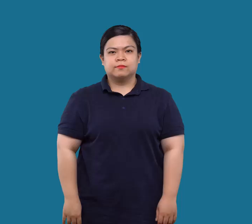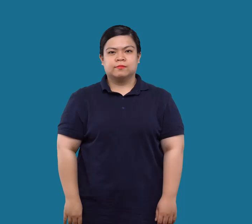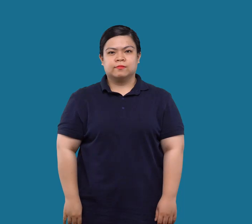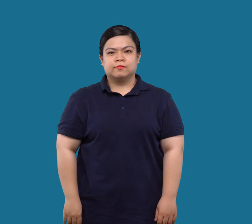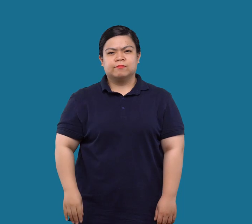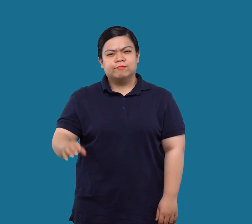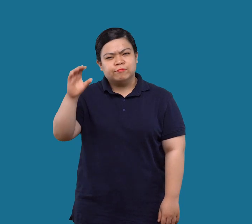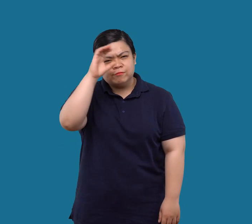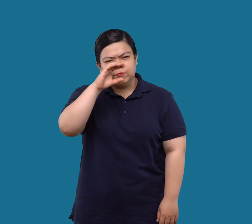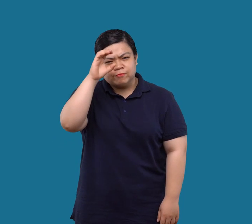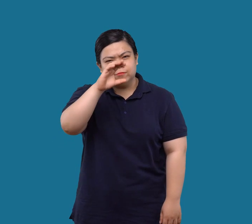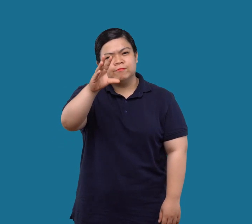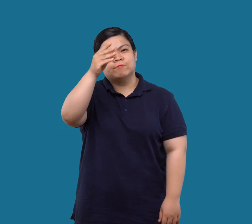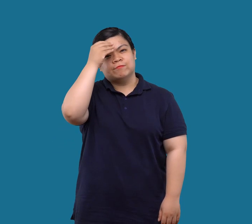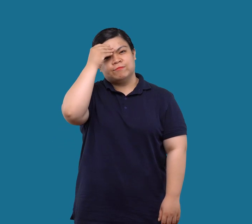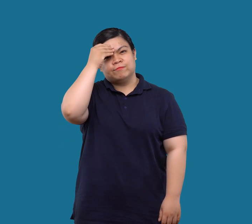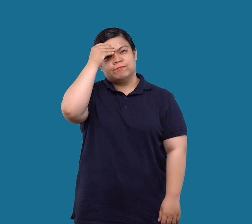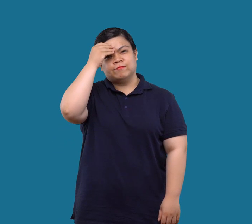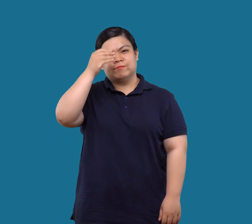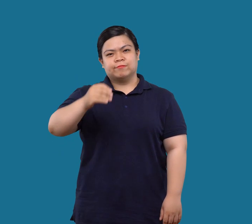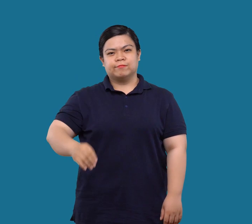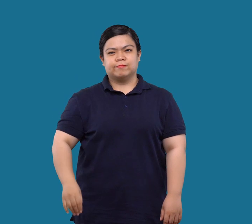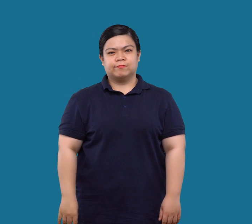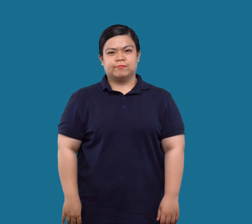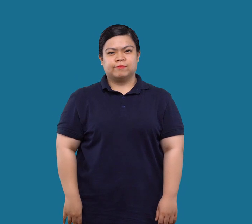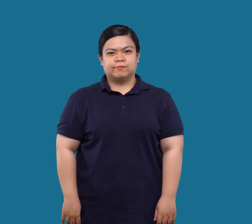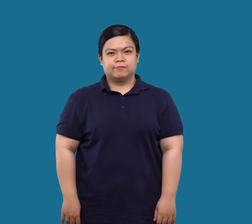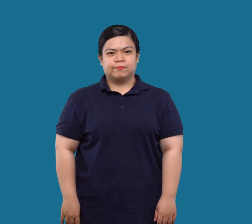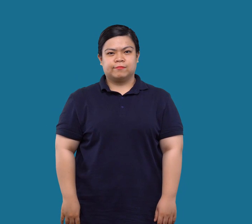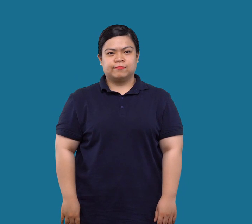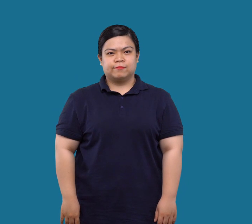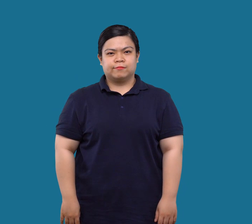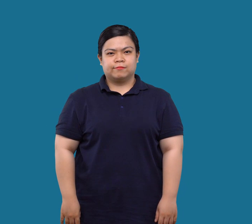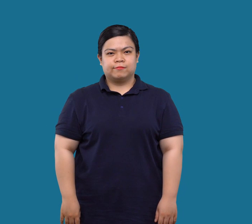tìm hiểu